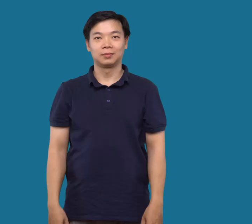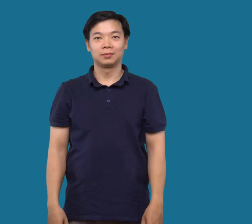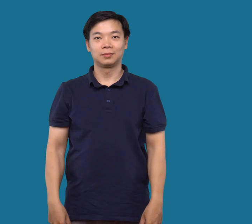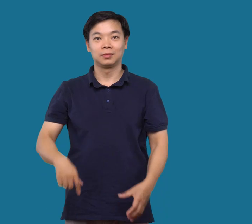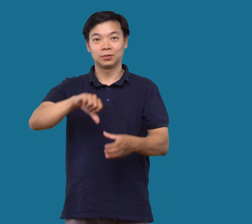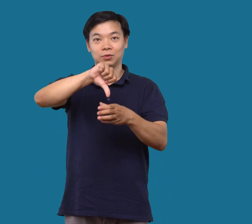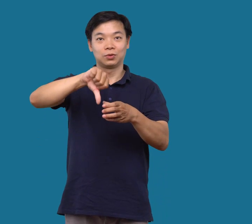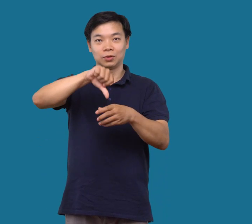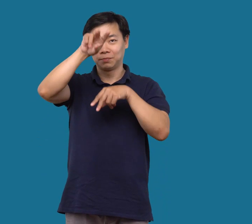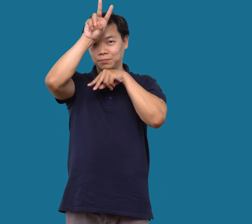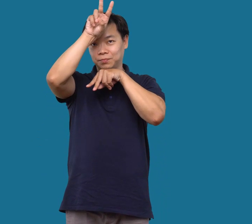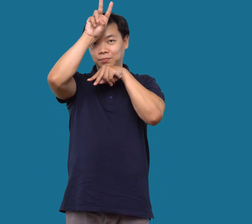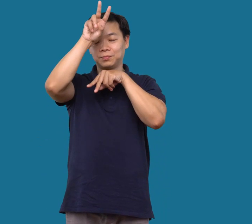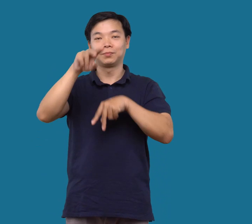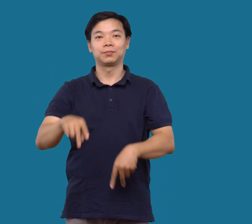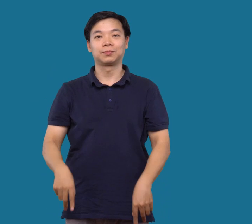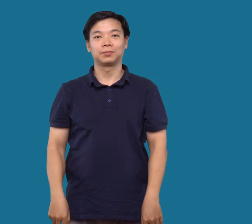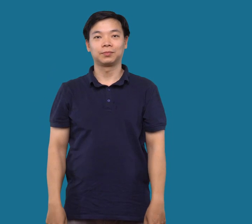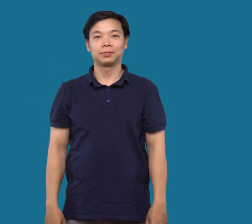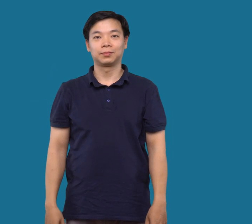sữa dê